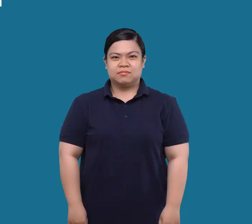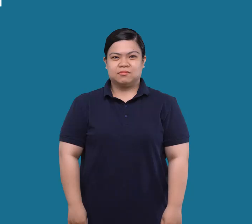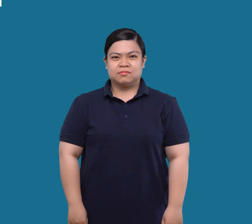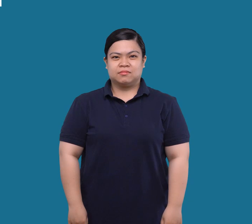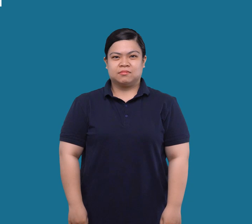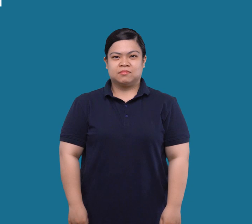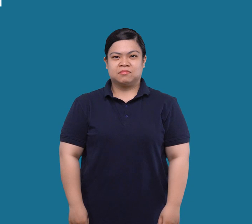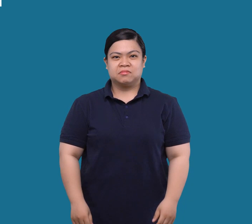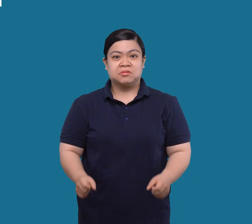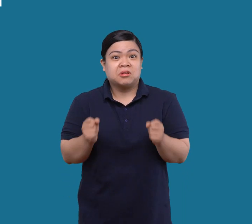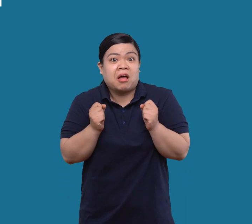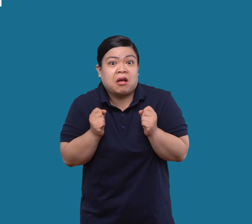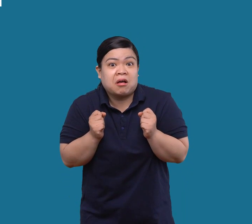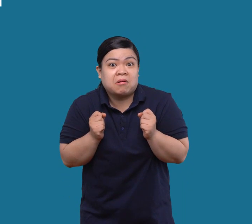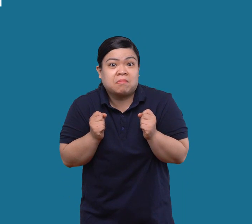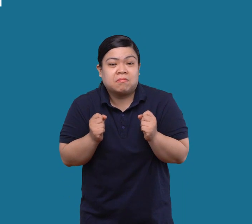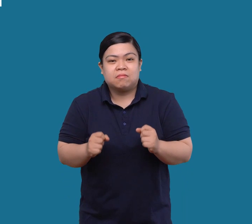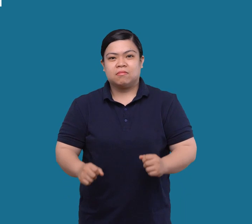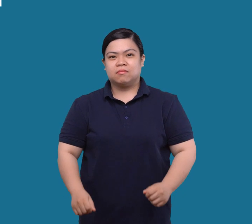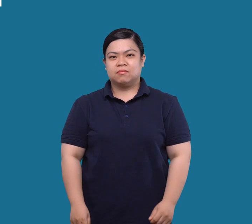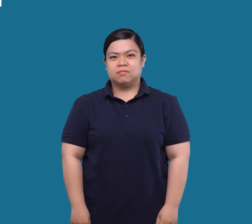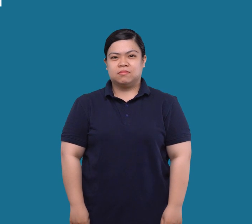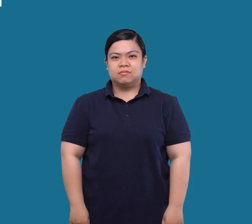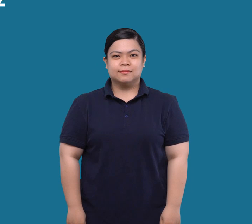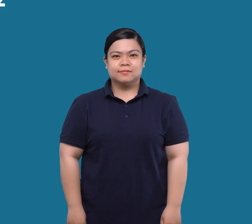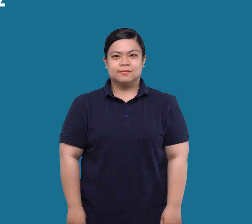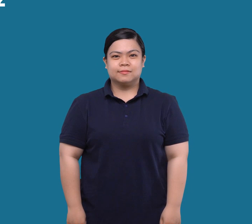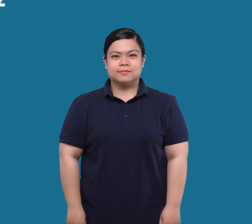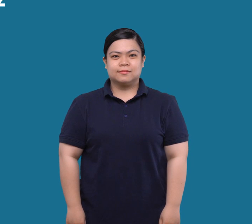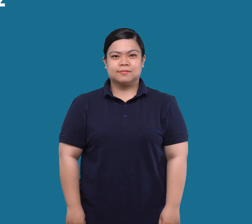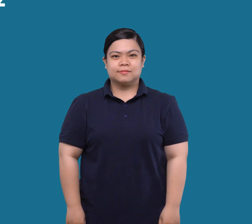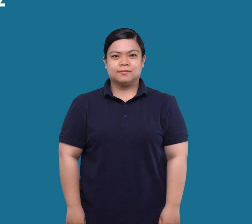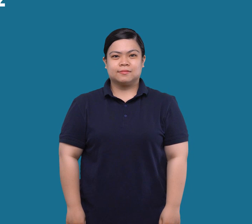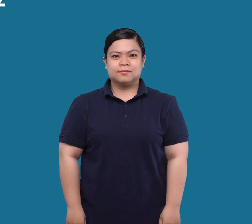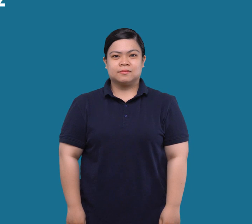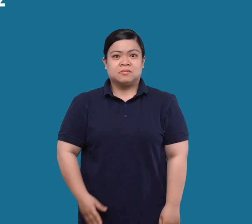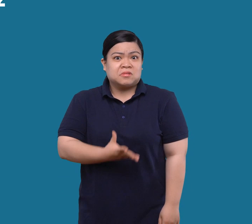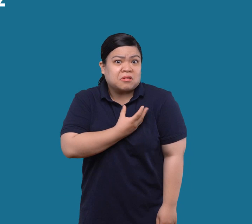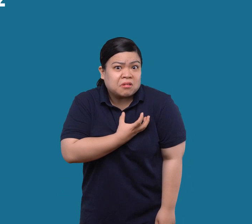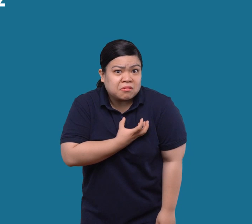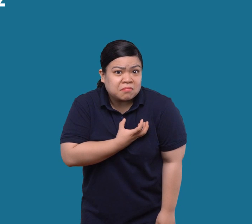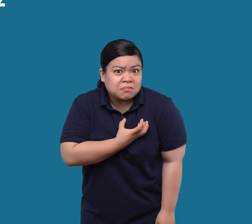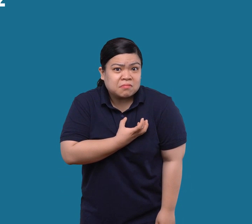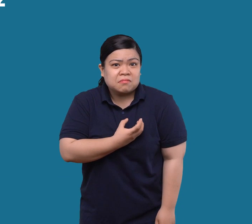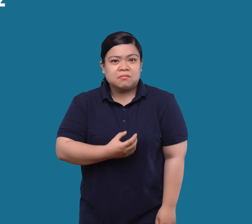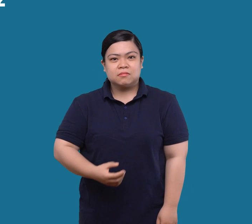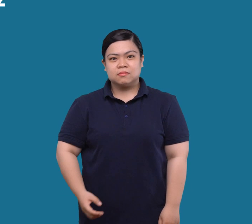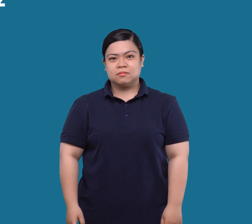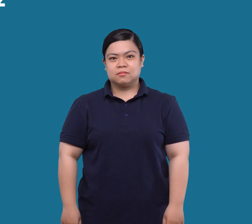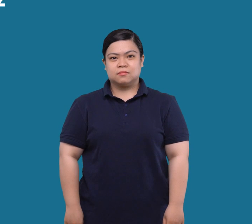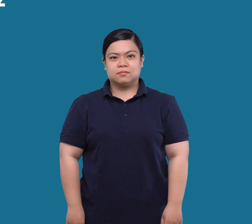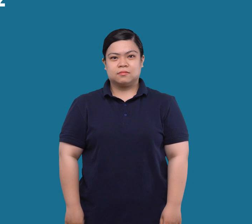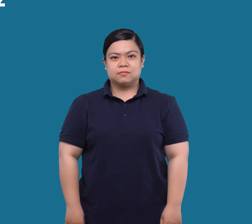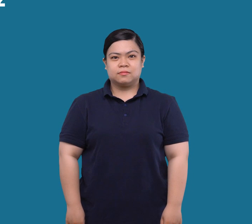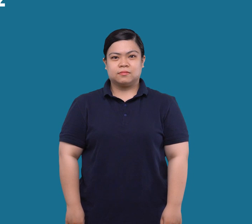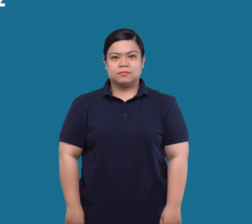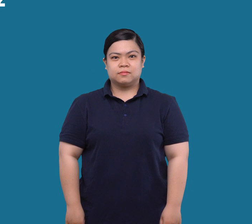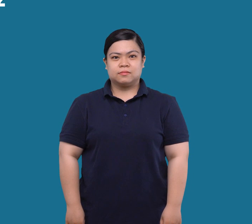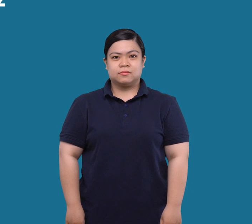sợ không?